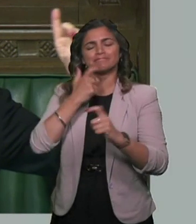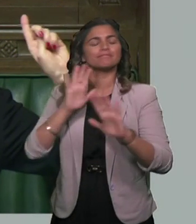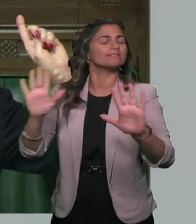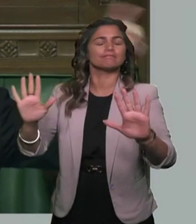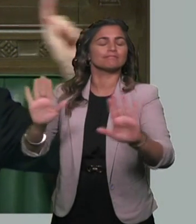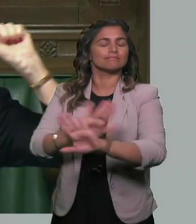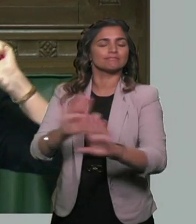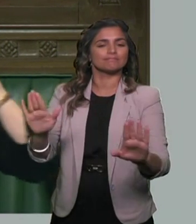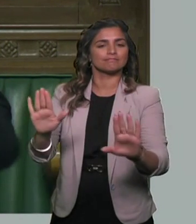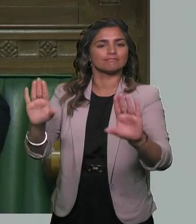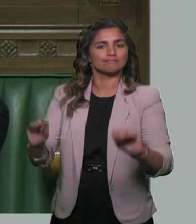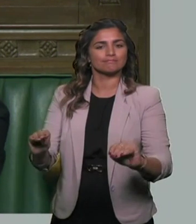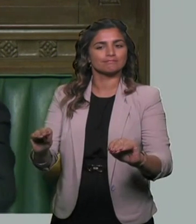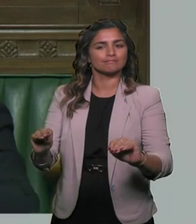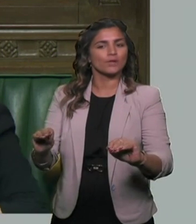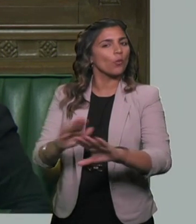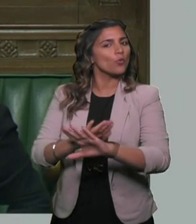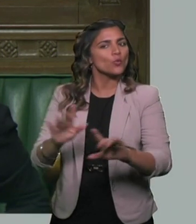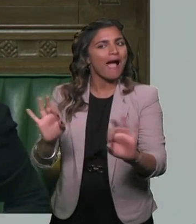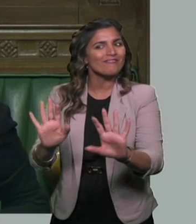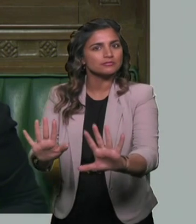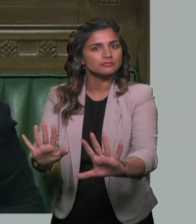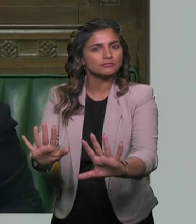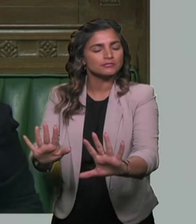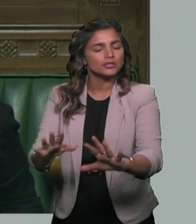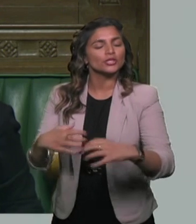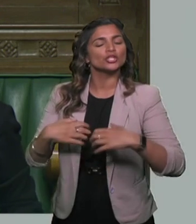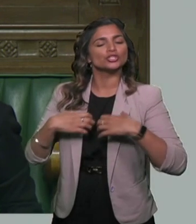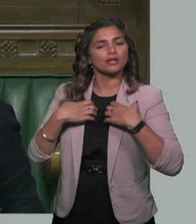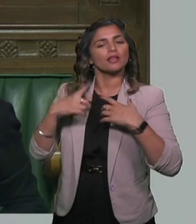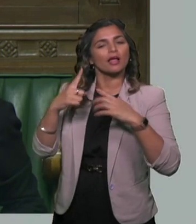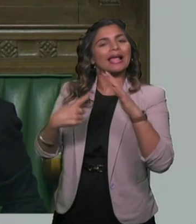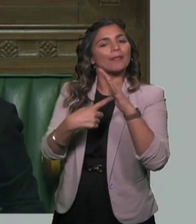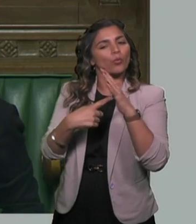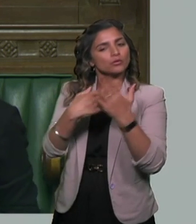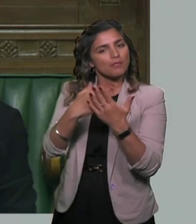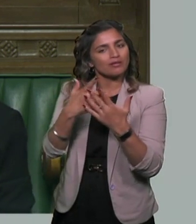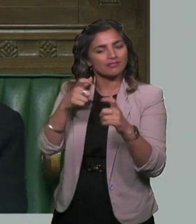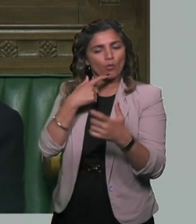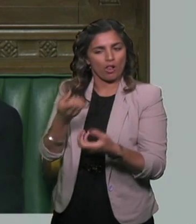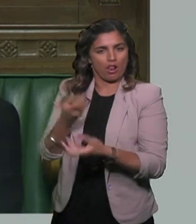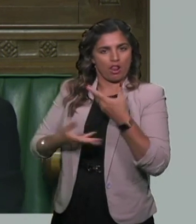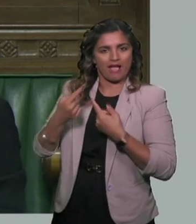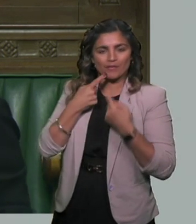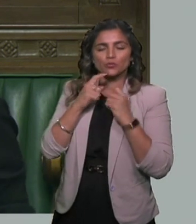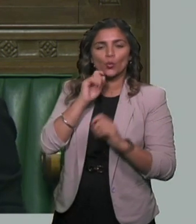Oh no you haven’t. The Chancellor has still to give us the important parts of his Budget.